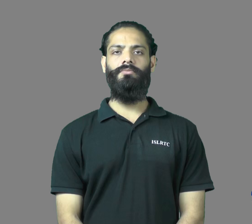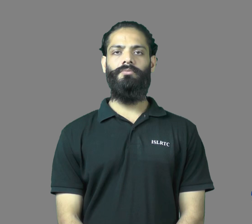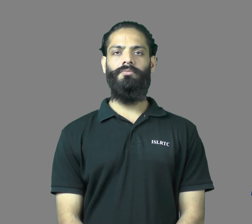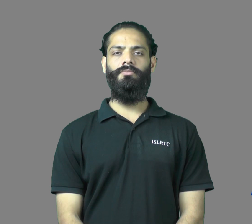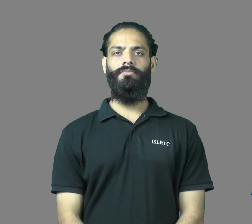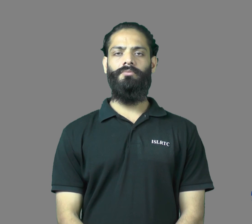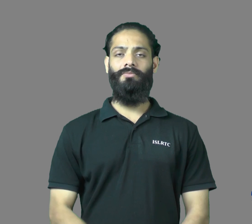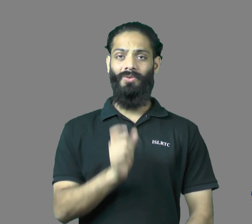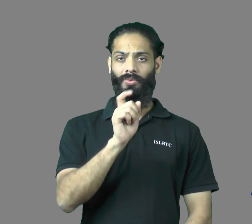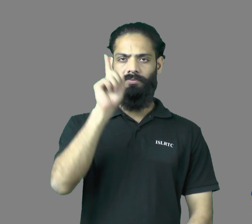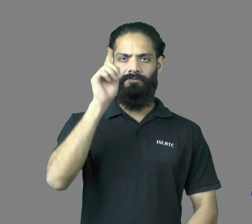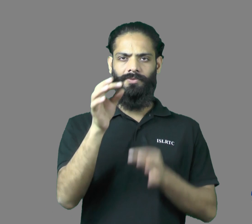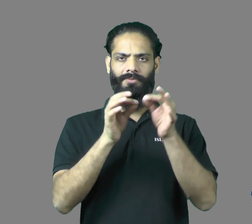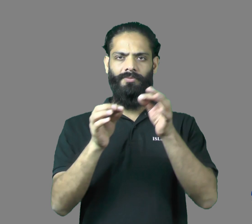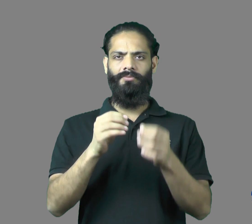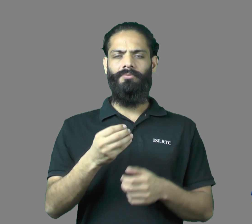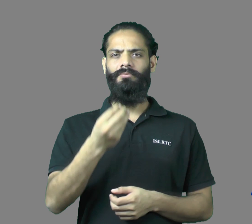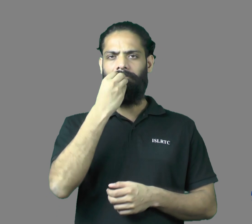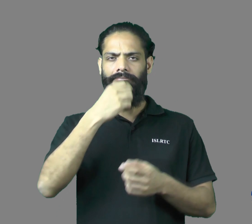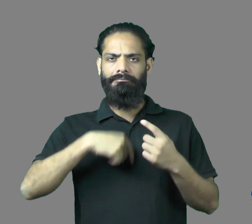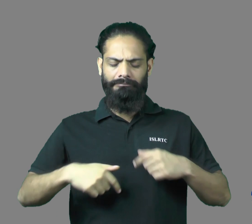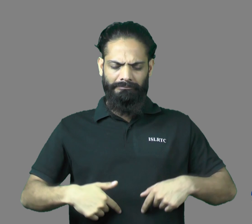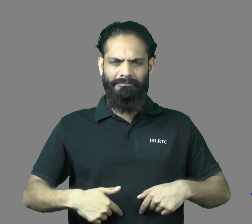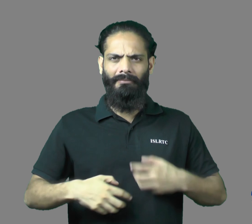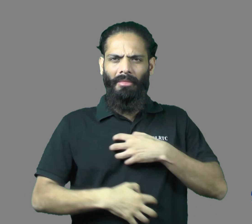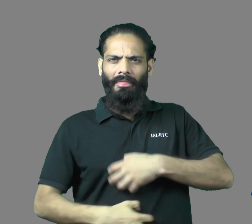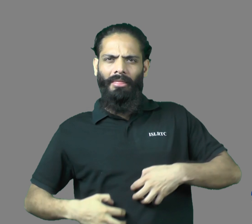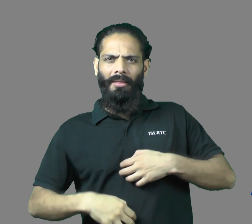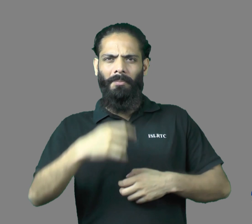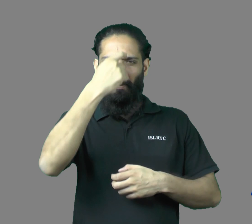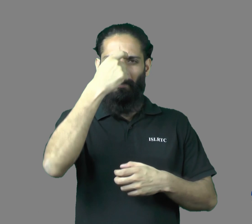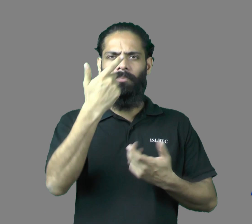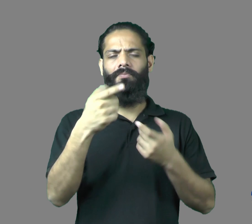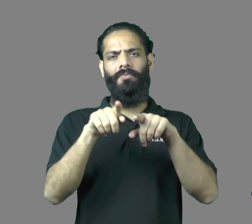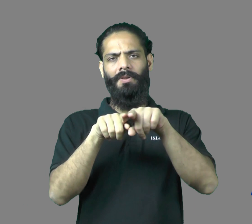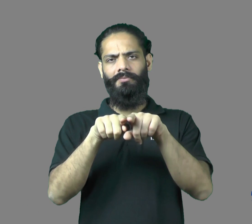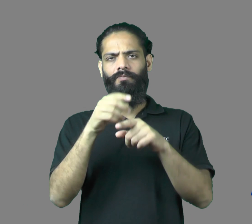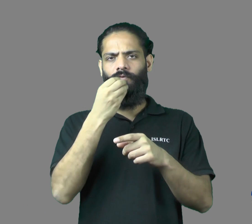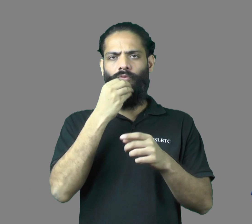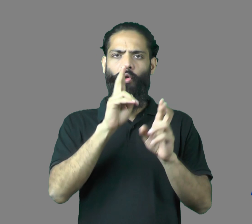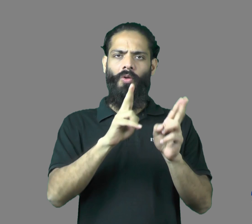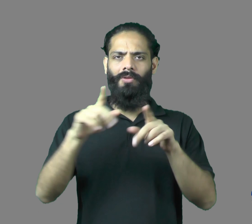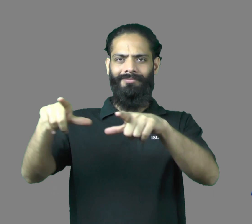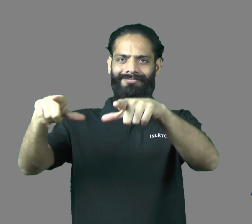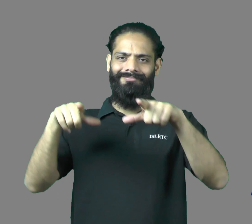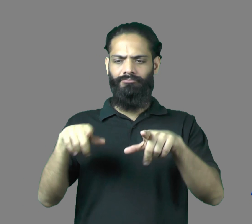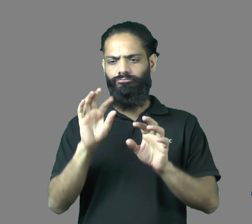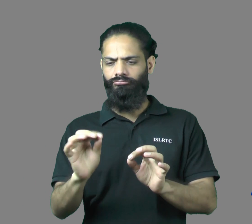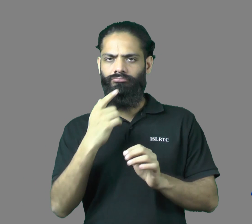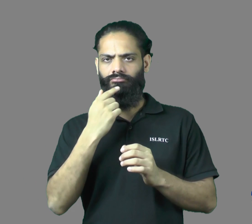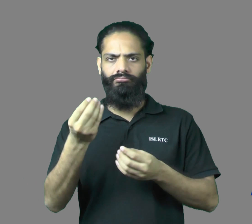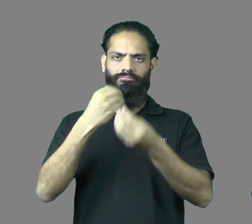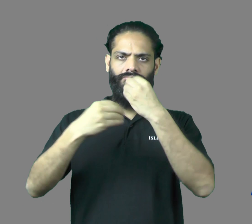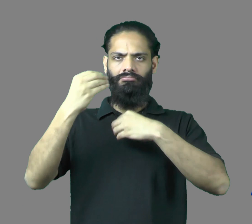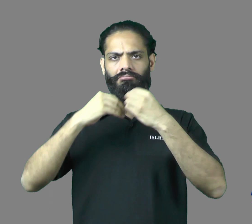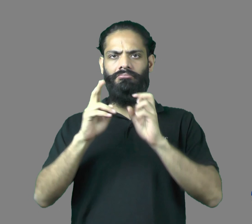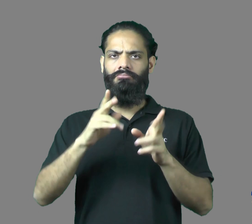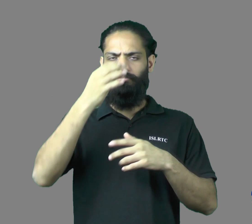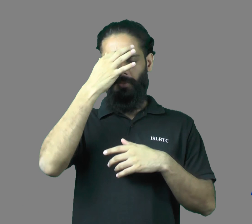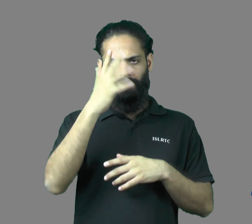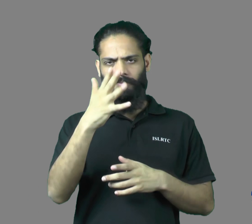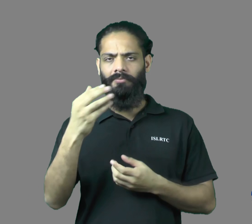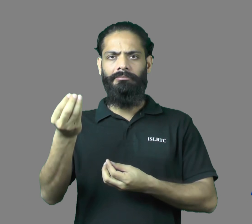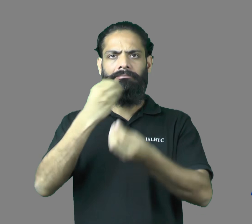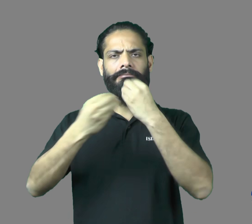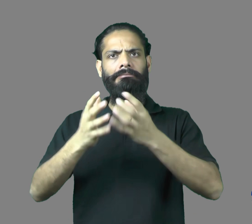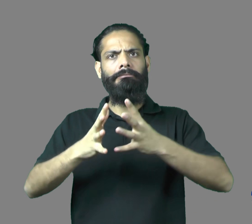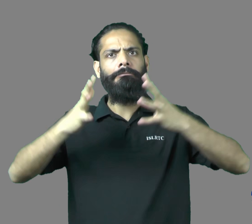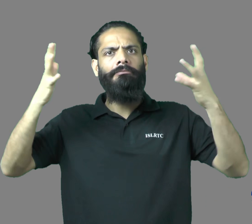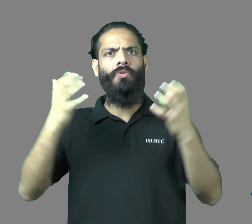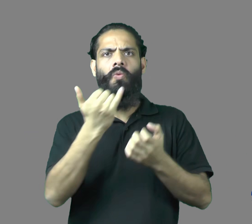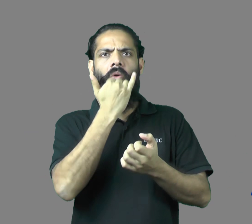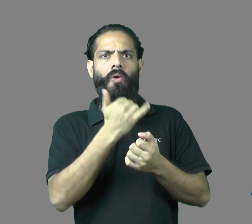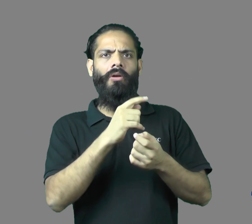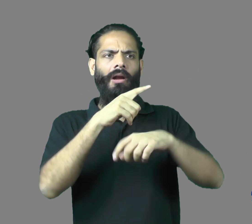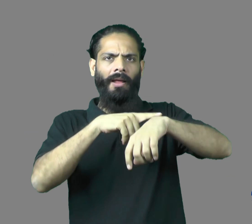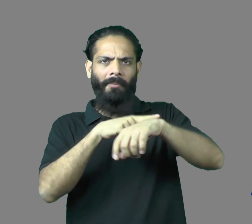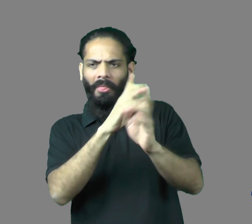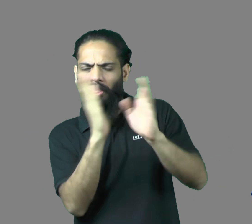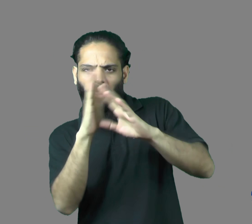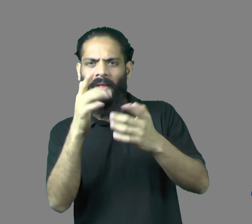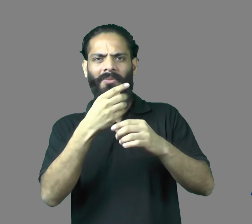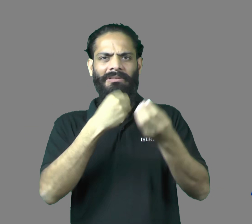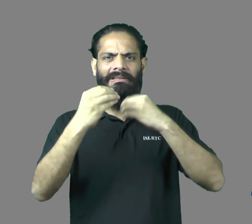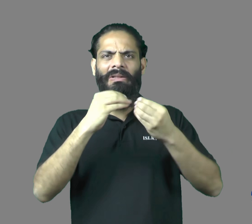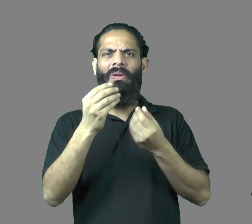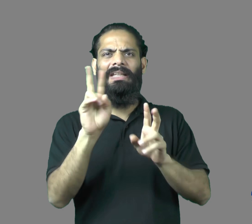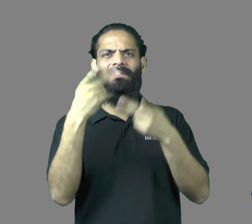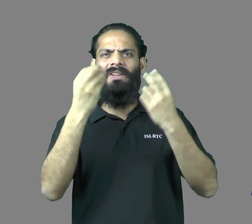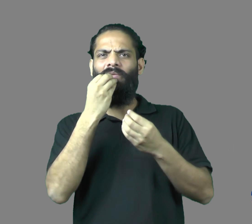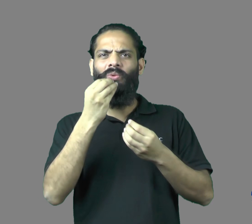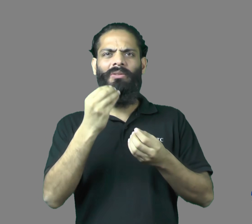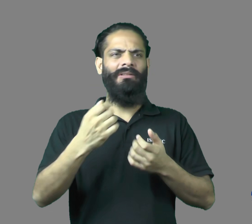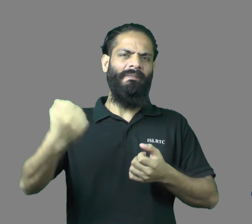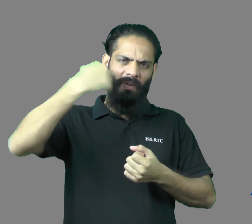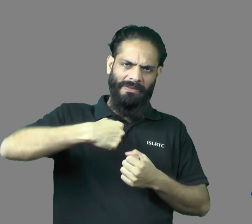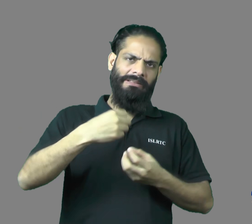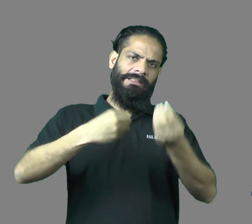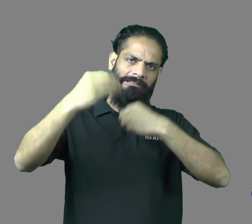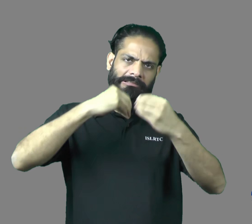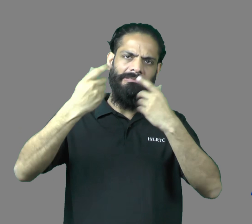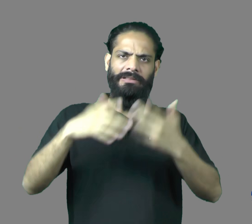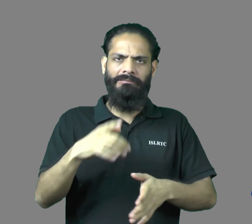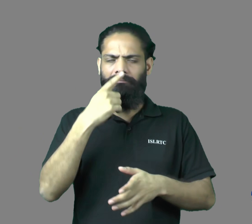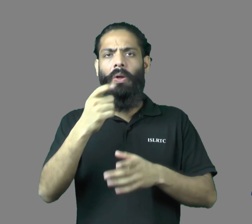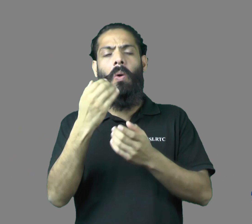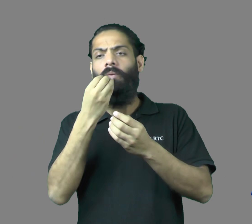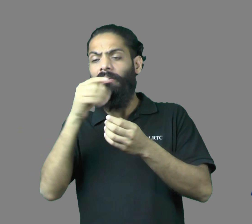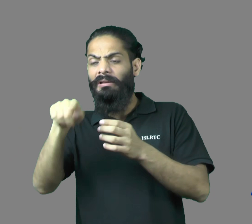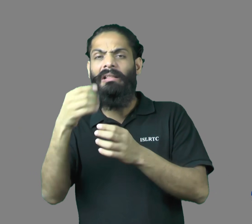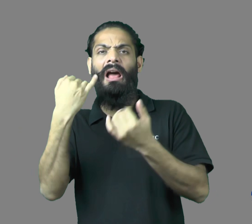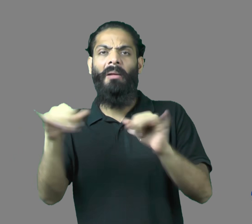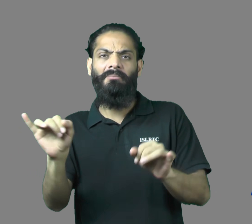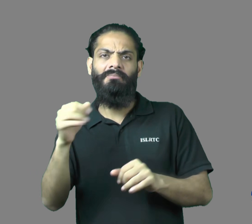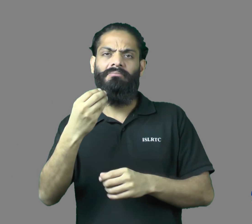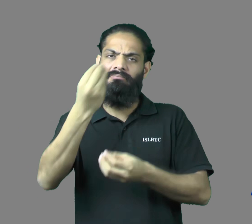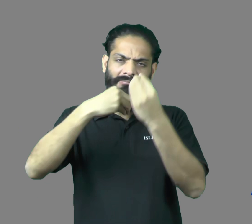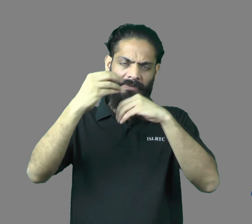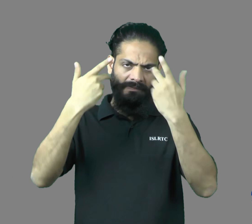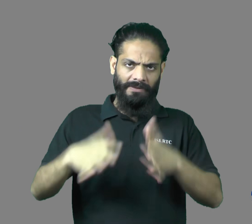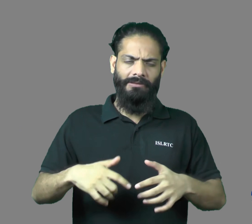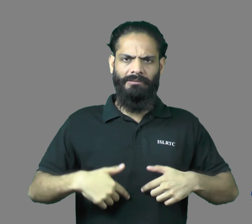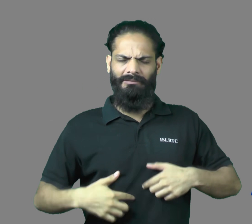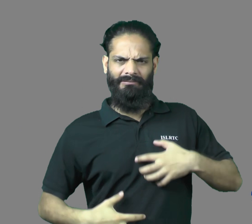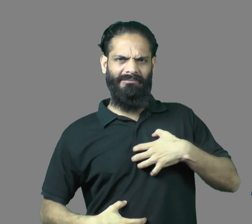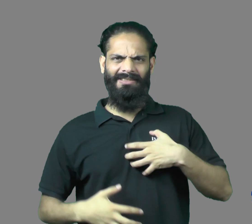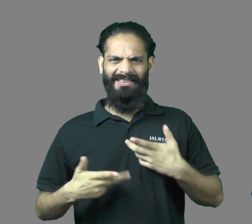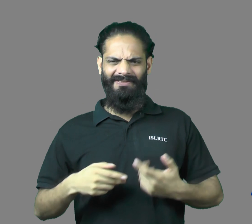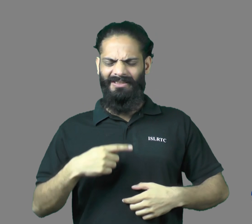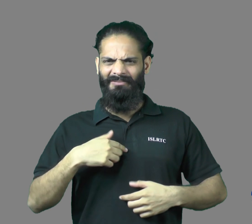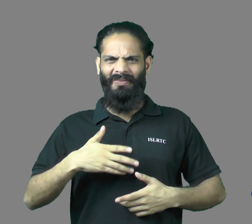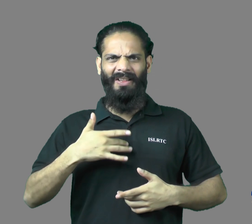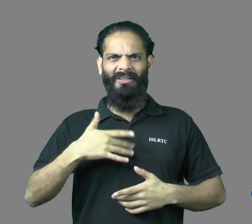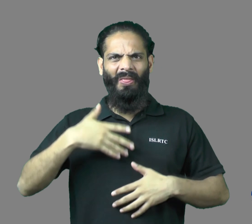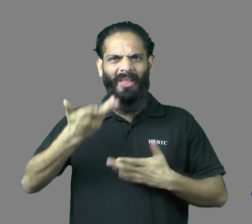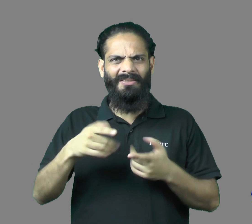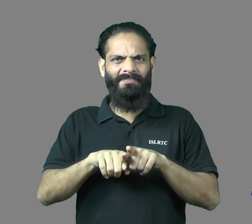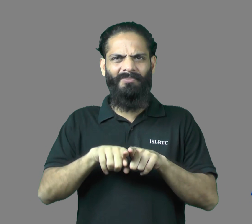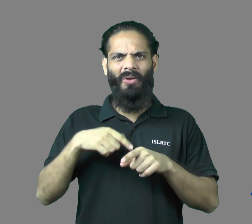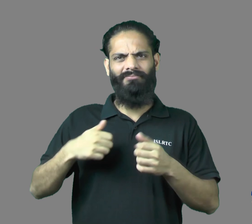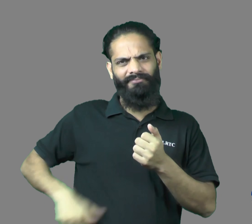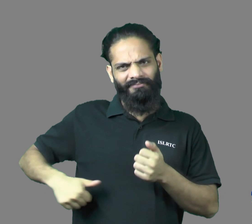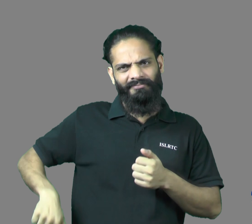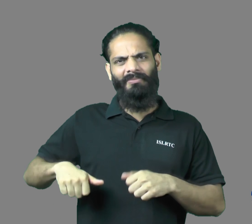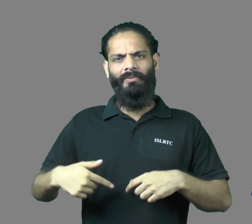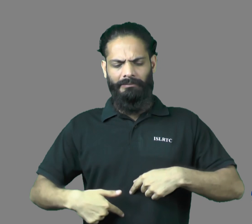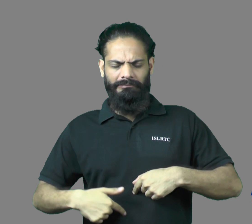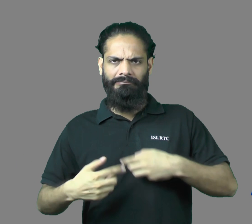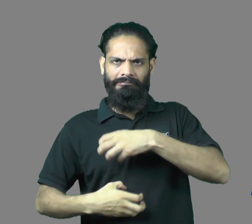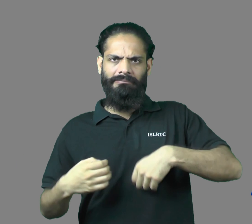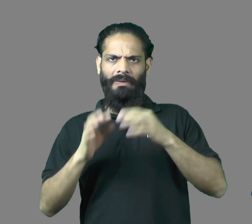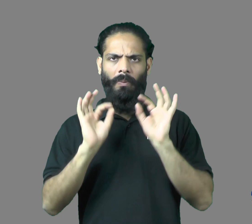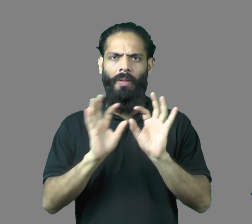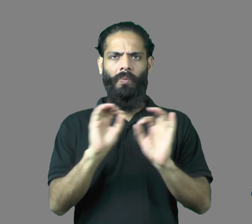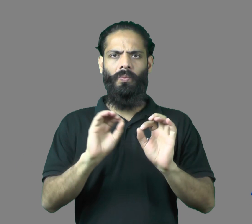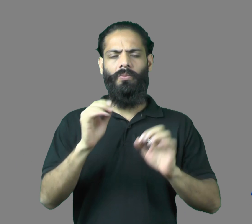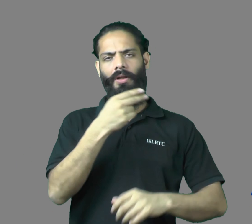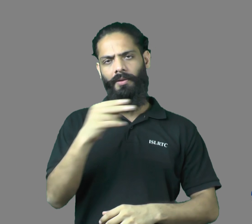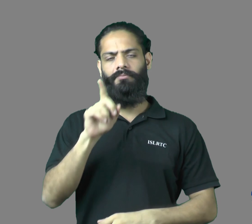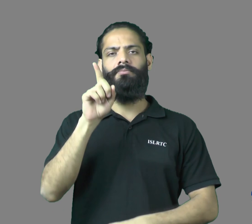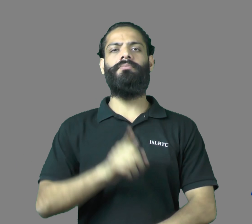Indigestion